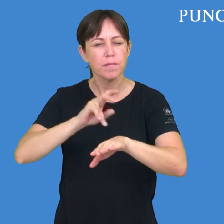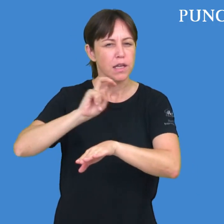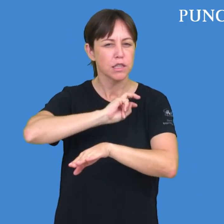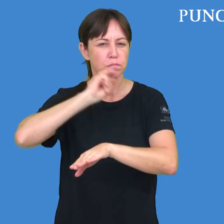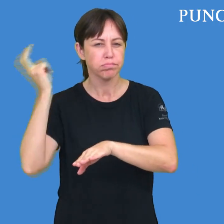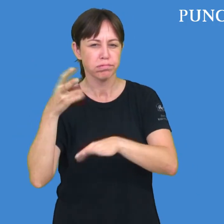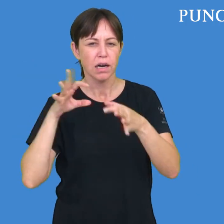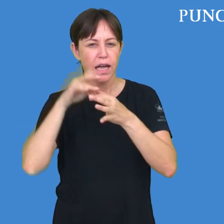etc